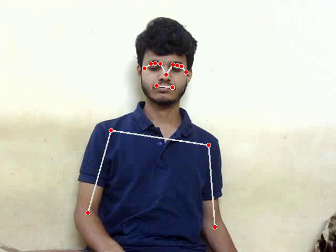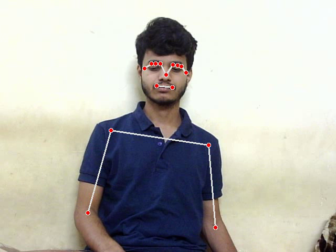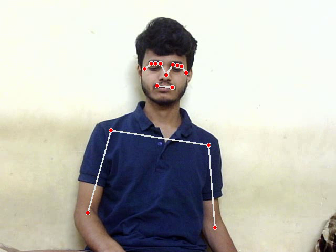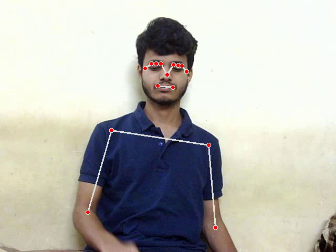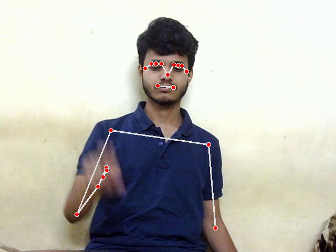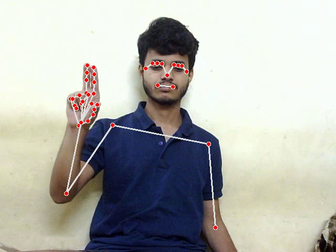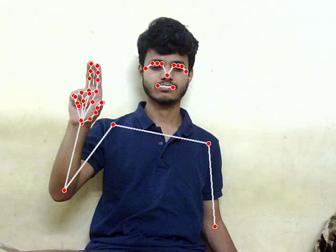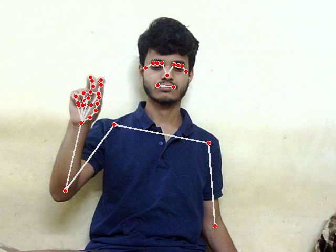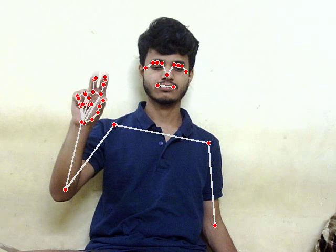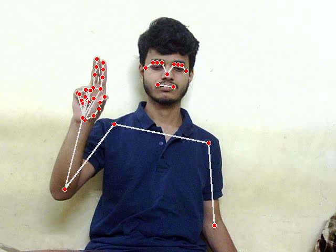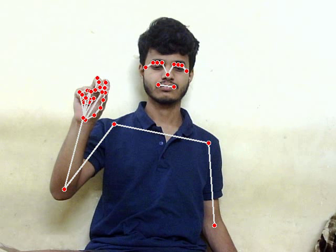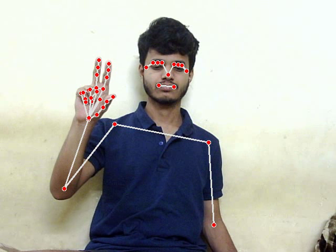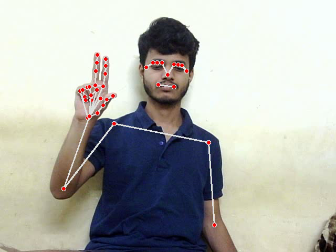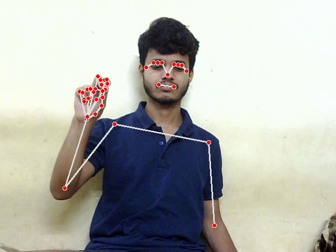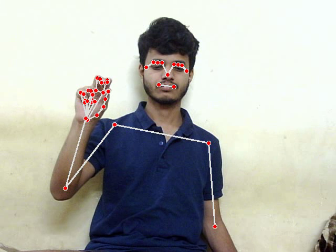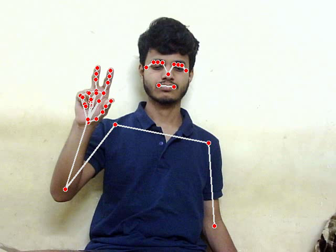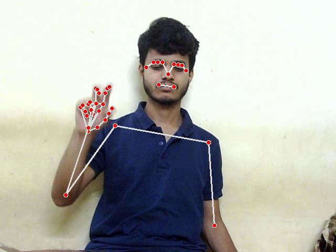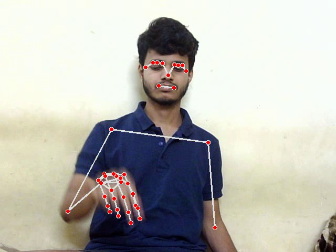no